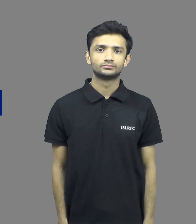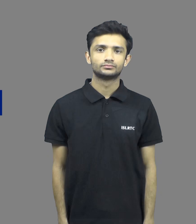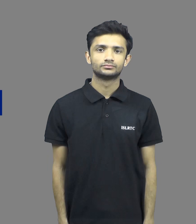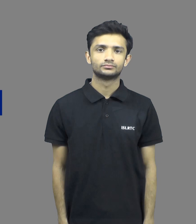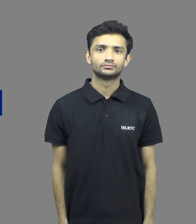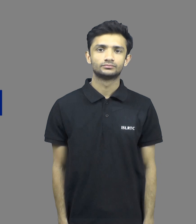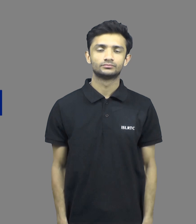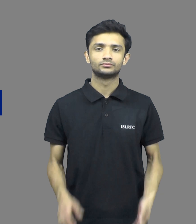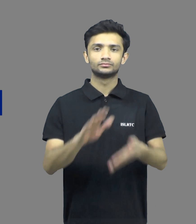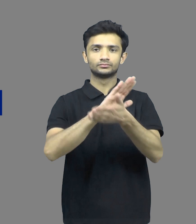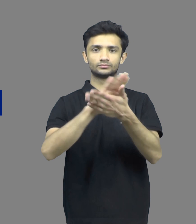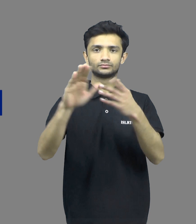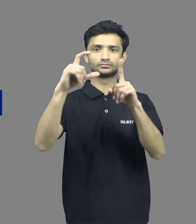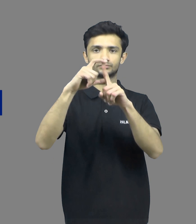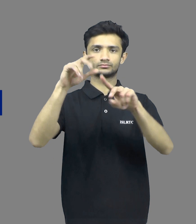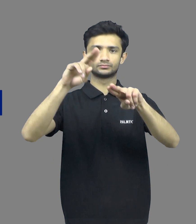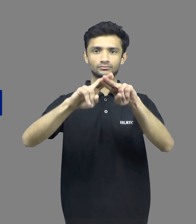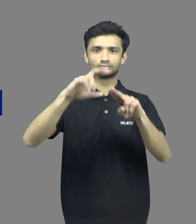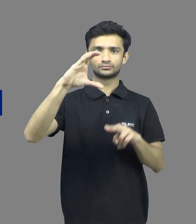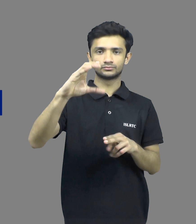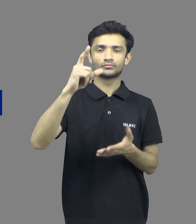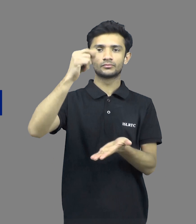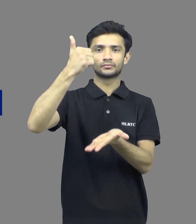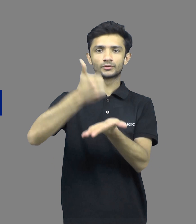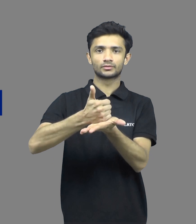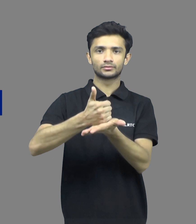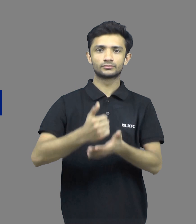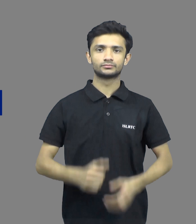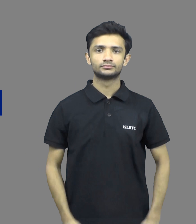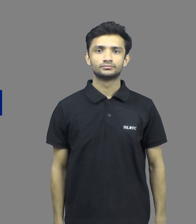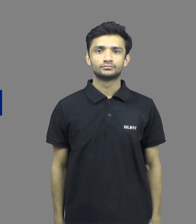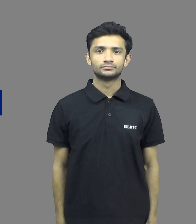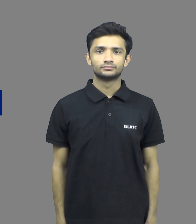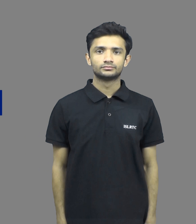Hdfc Bank